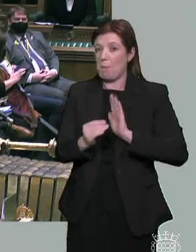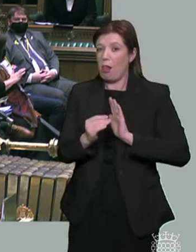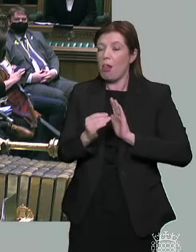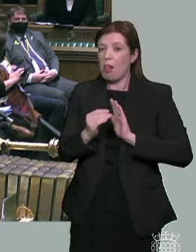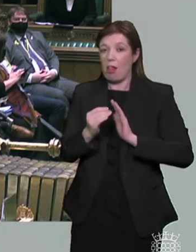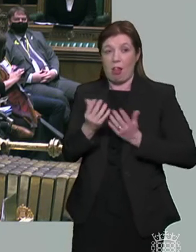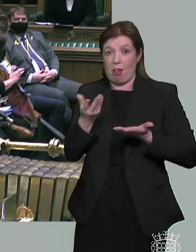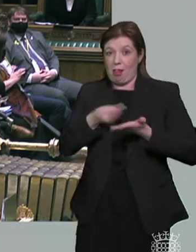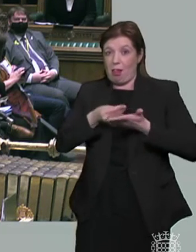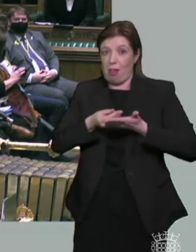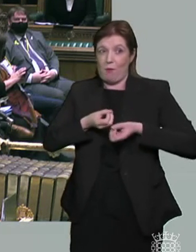The Chancellor says that we cannot help everyone, which is absolutely true. But who has he been helping out?